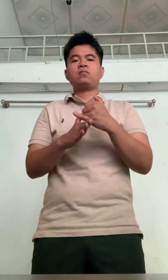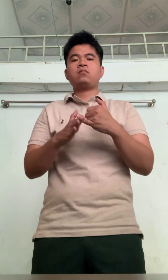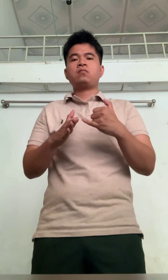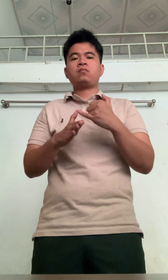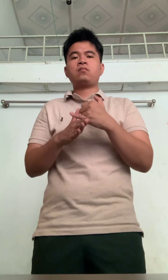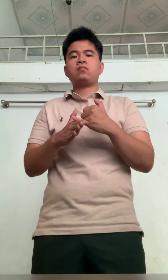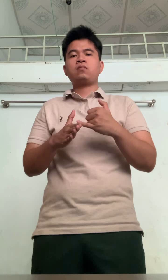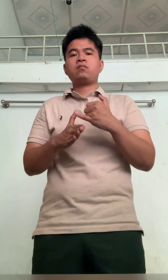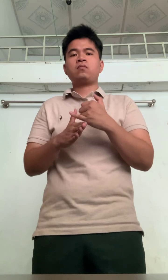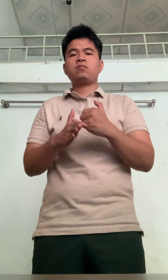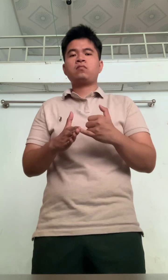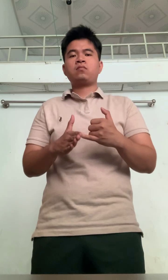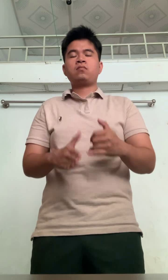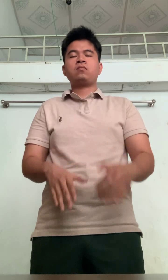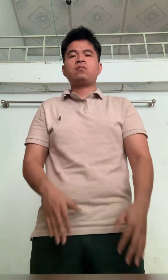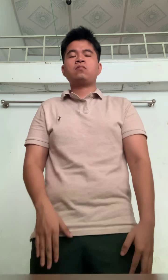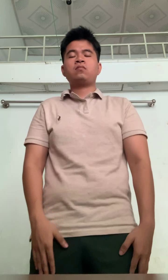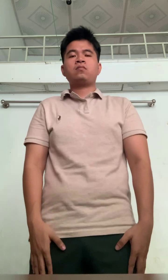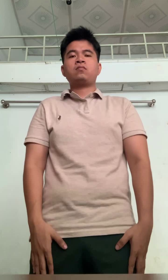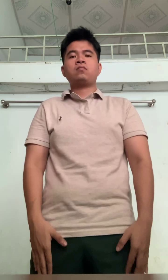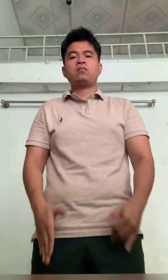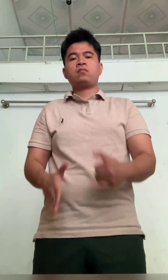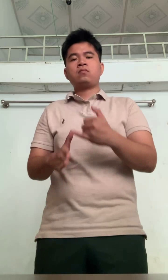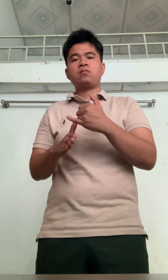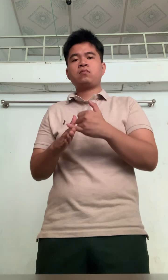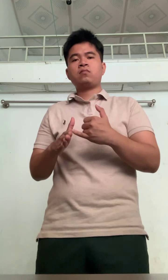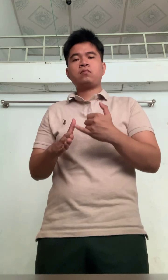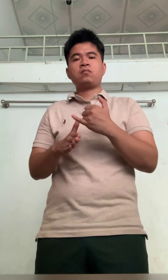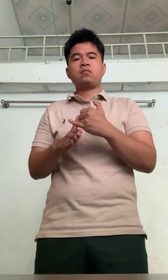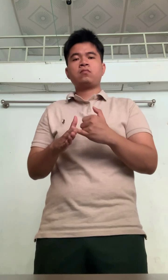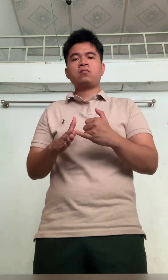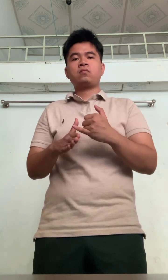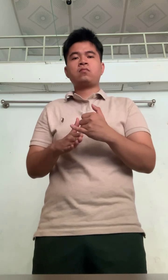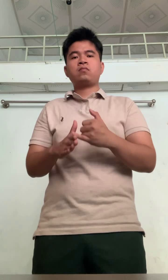cuoi thang